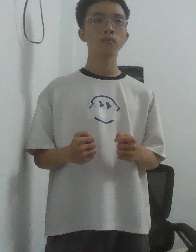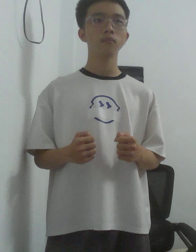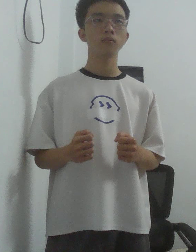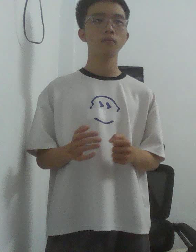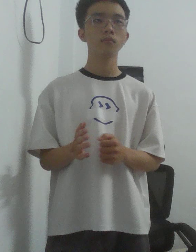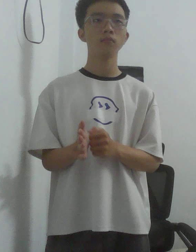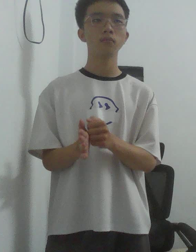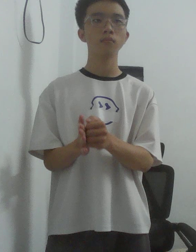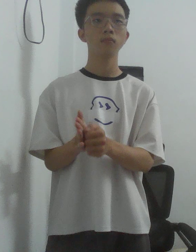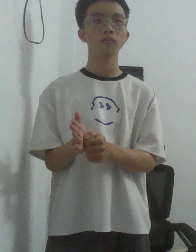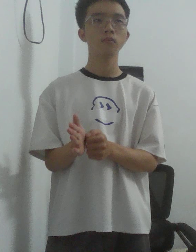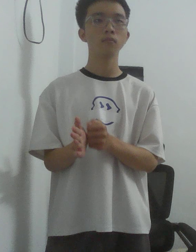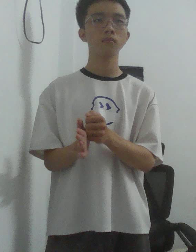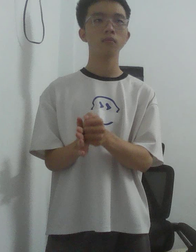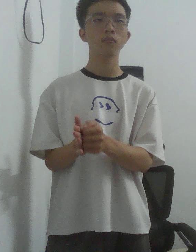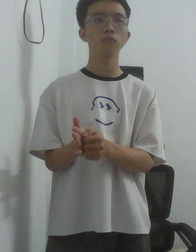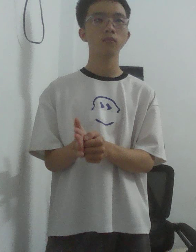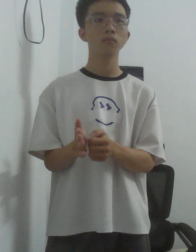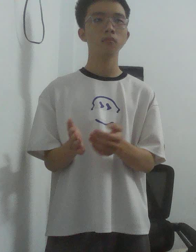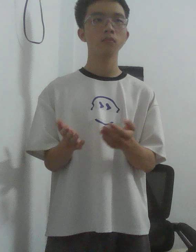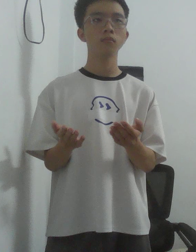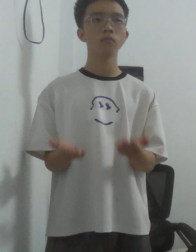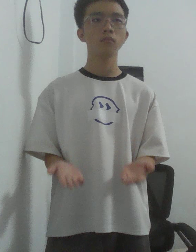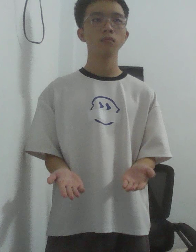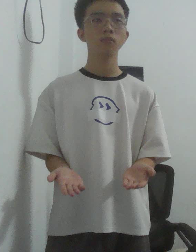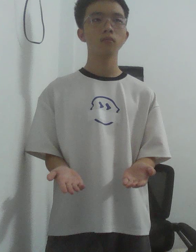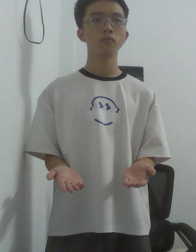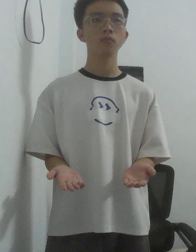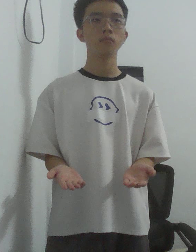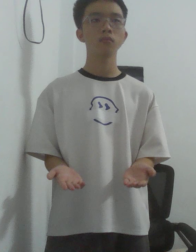thang nay